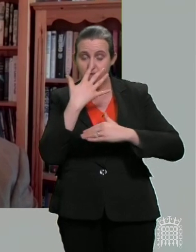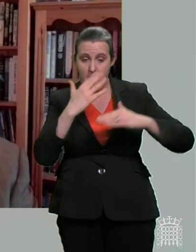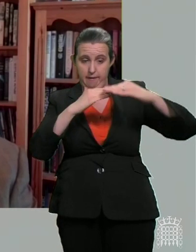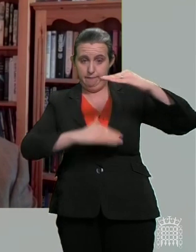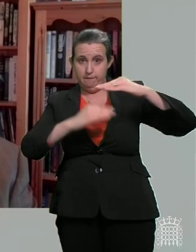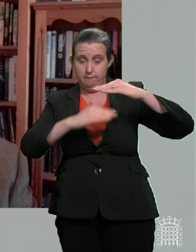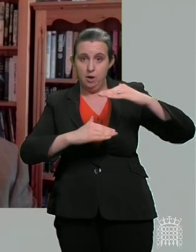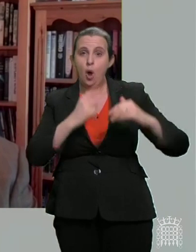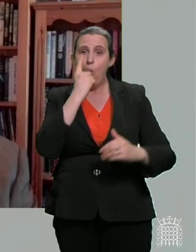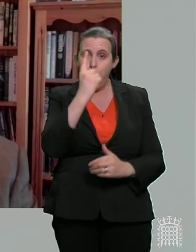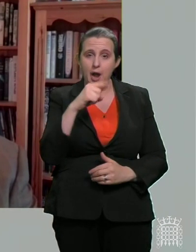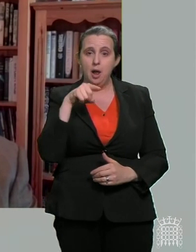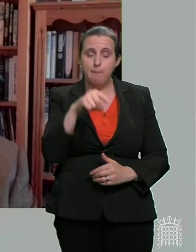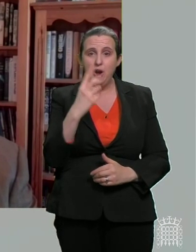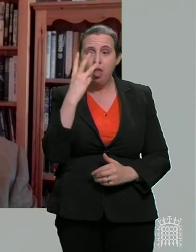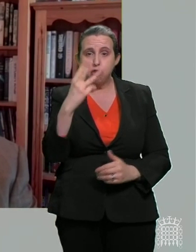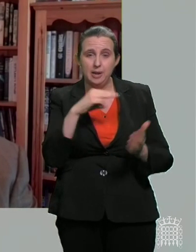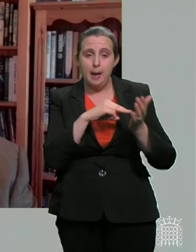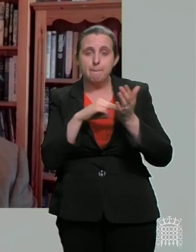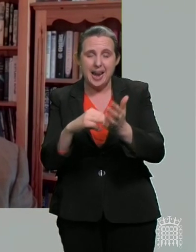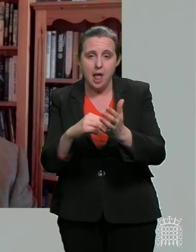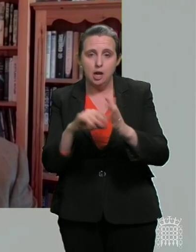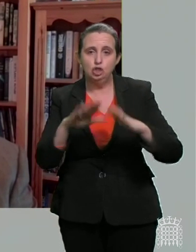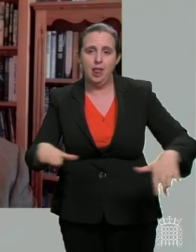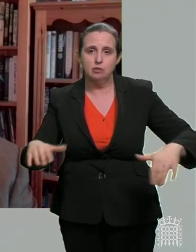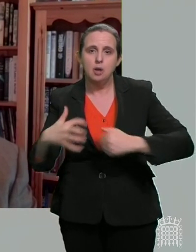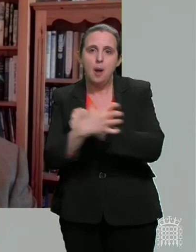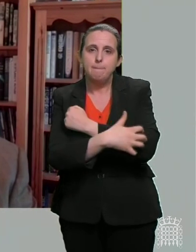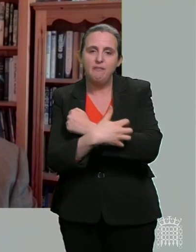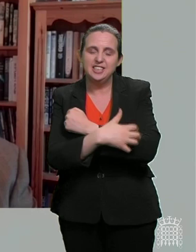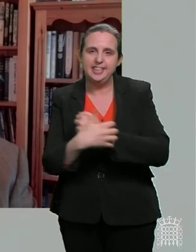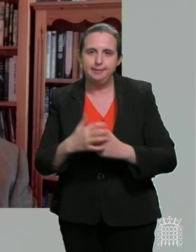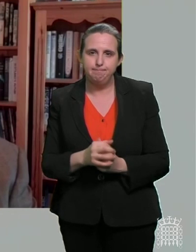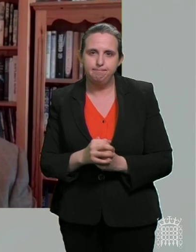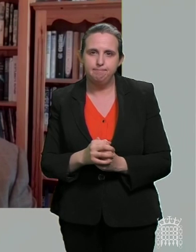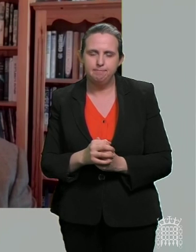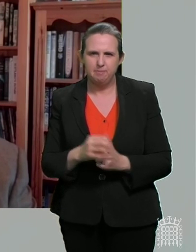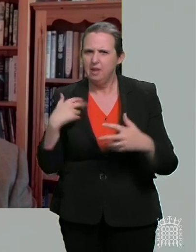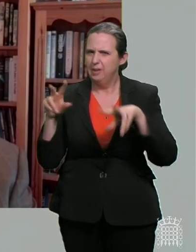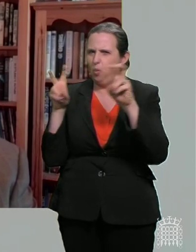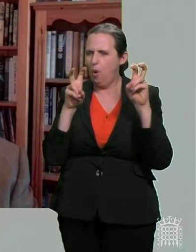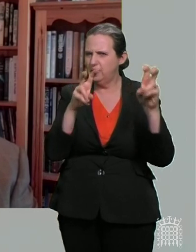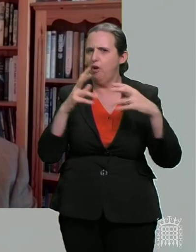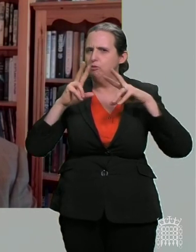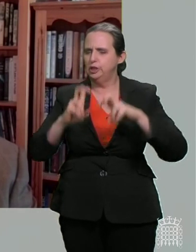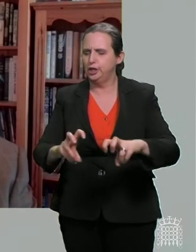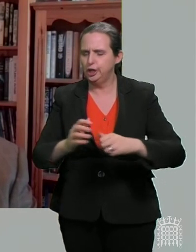Let me quote: “She cried on her doorstep because I gave her nappies, wipes and winter clothes for her child.